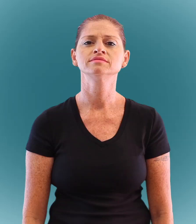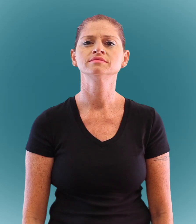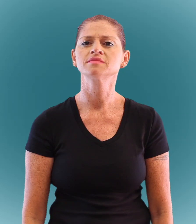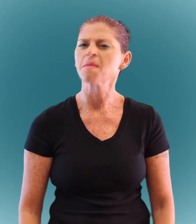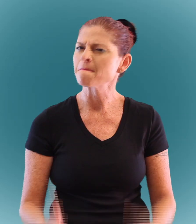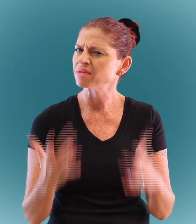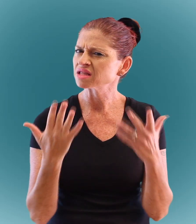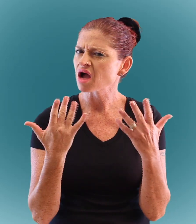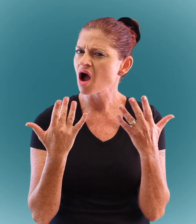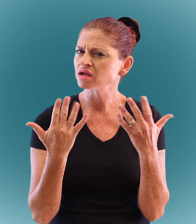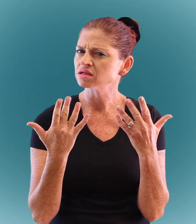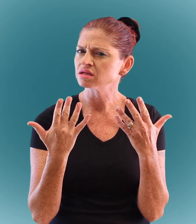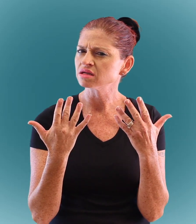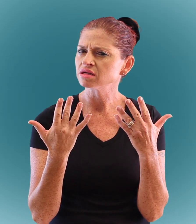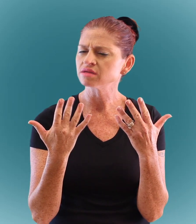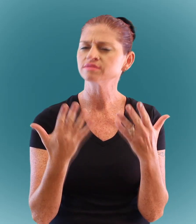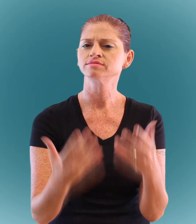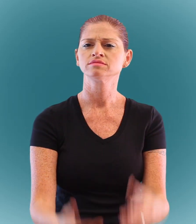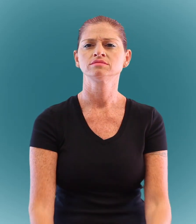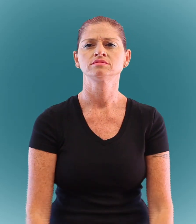מתי